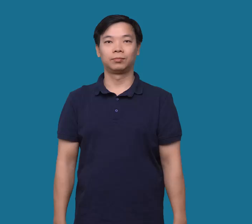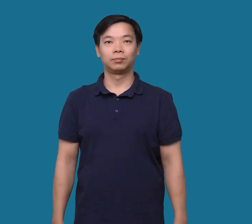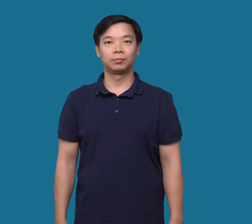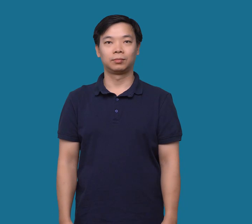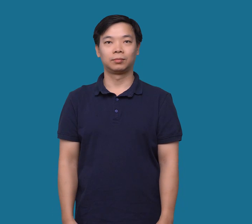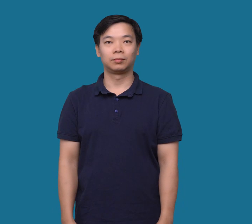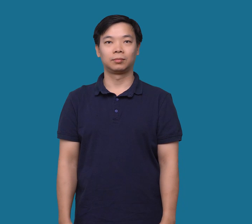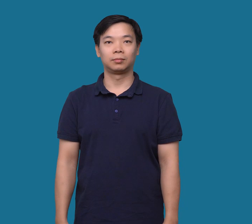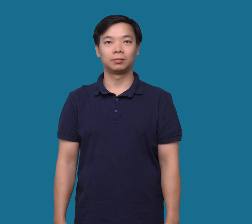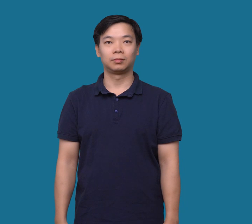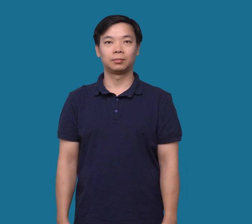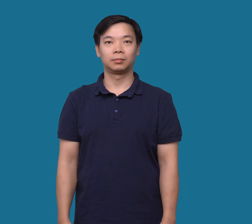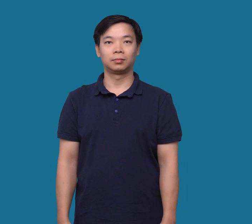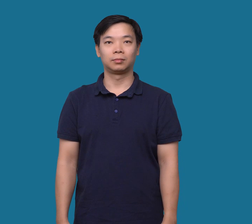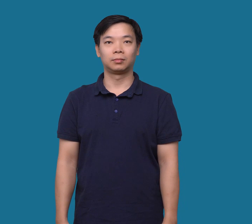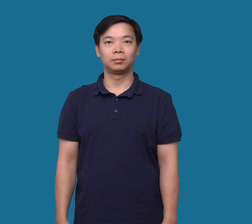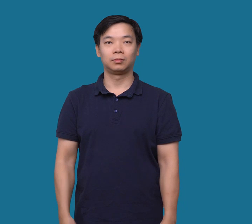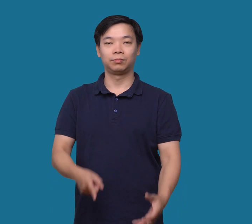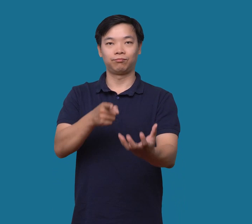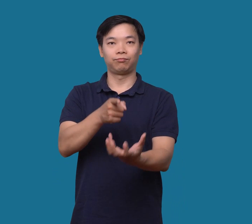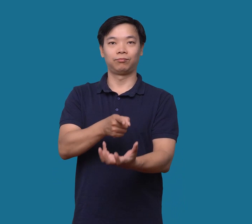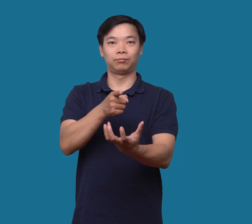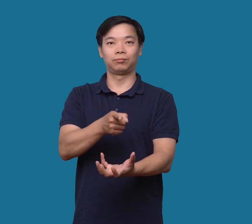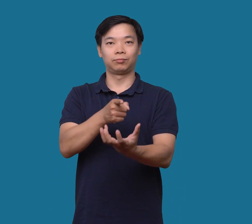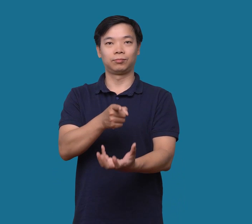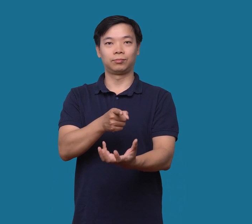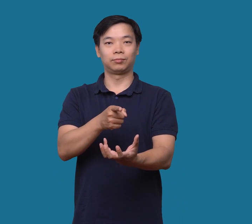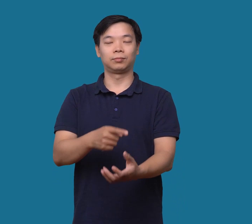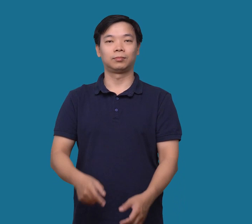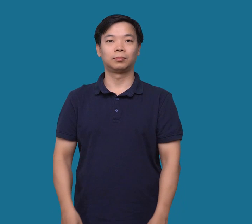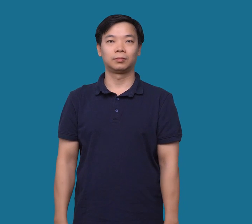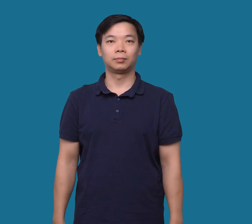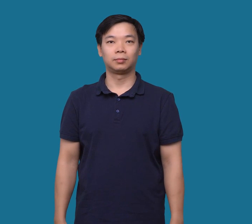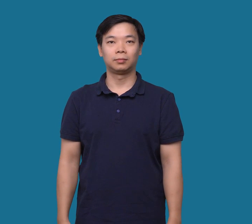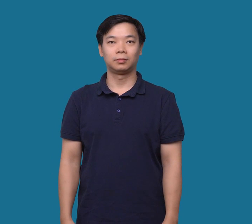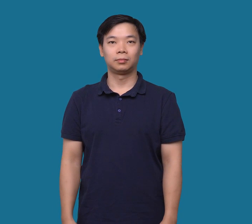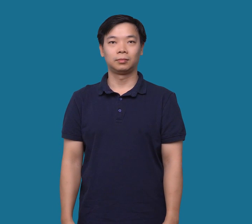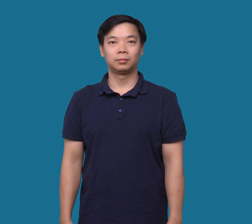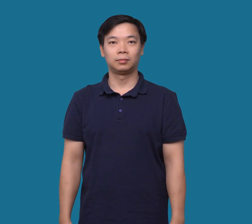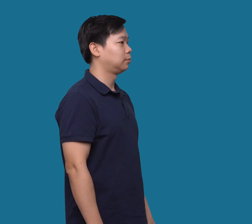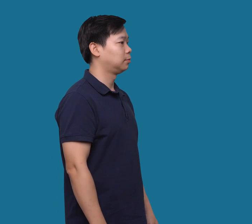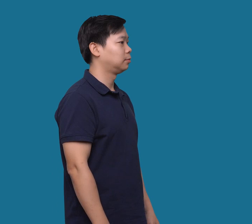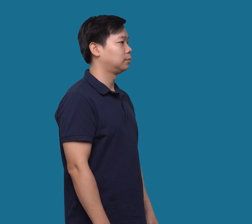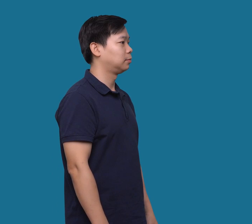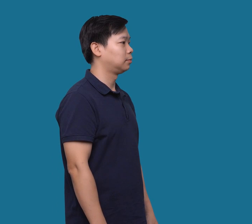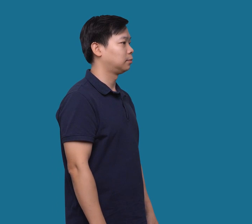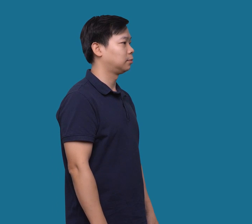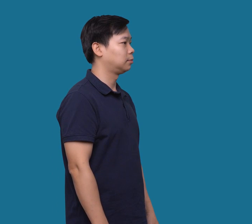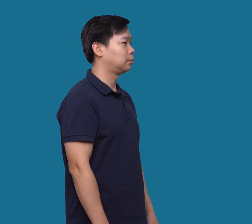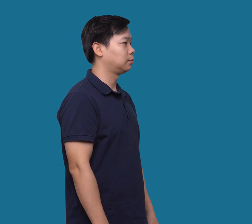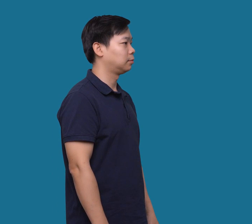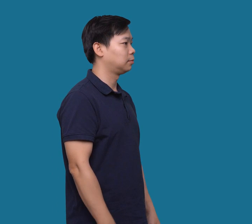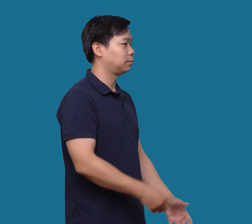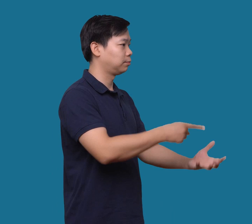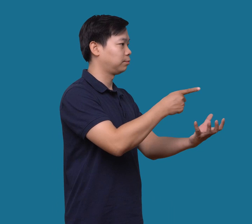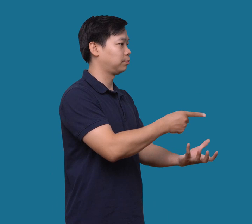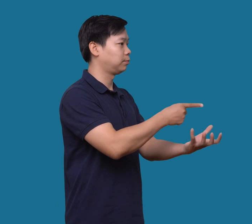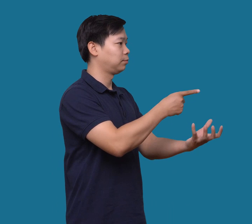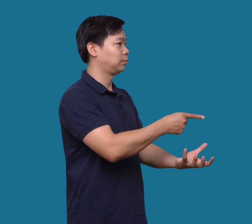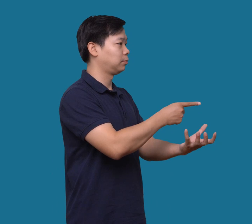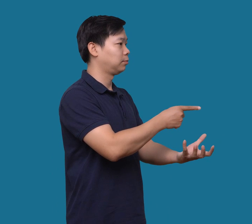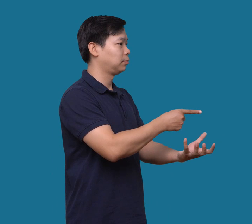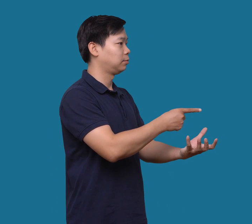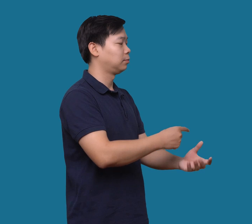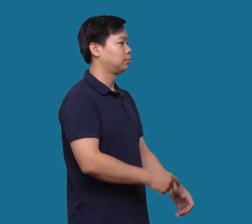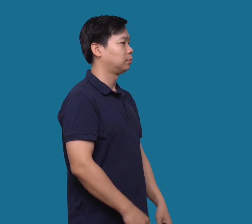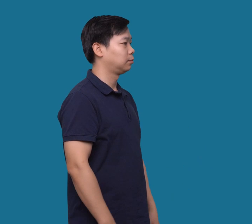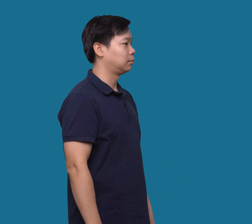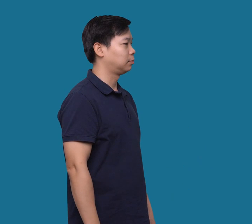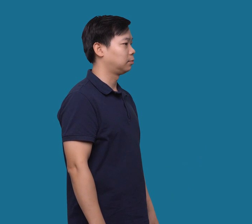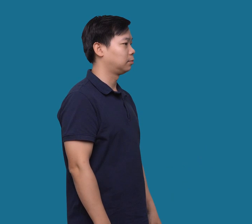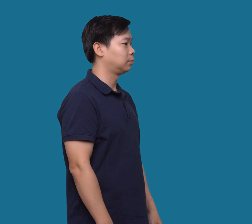Trung Thu